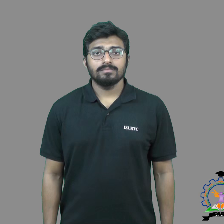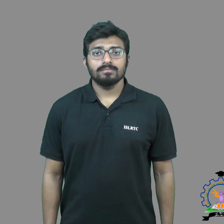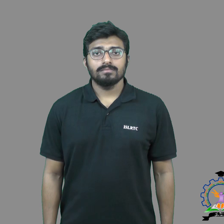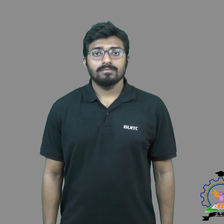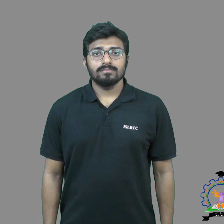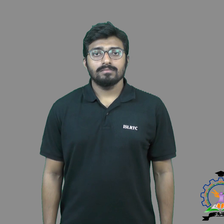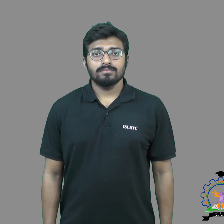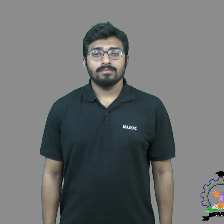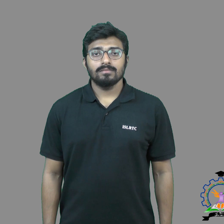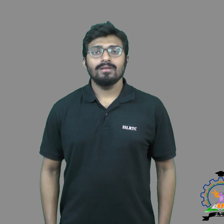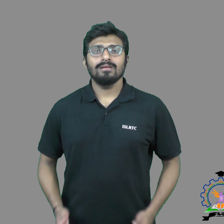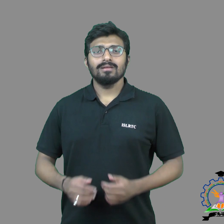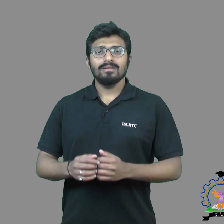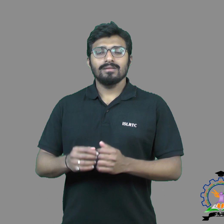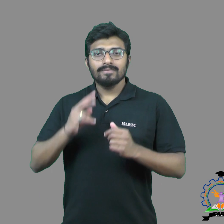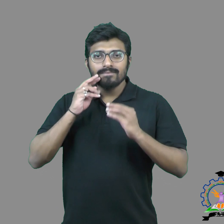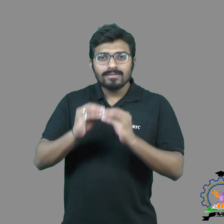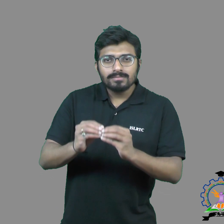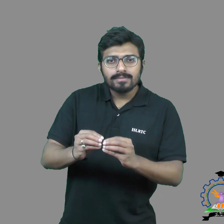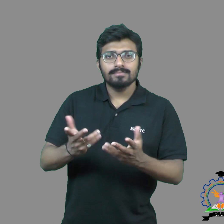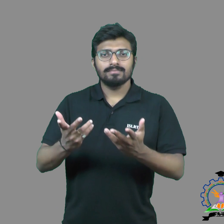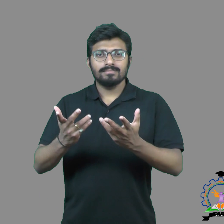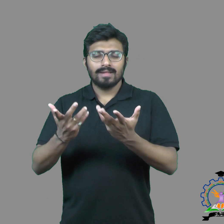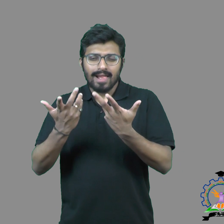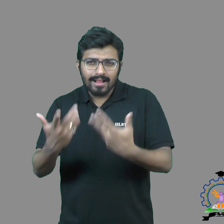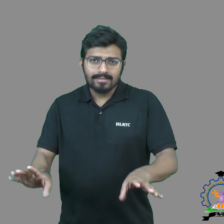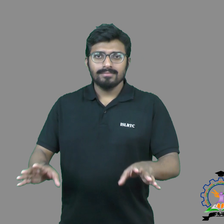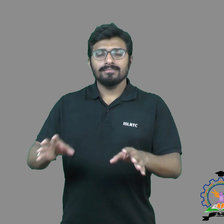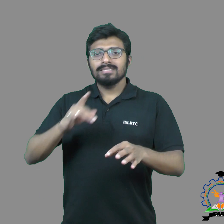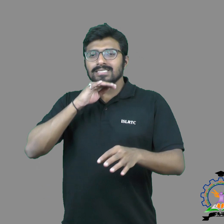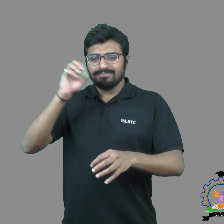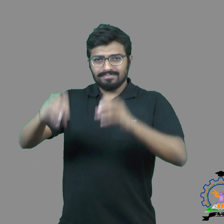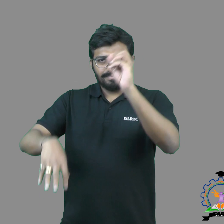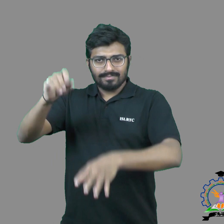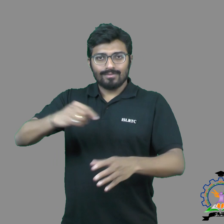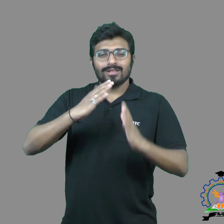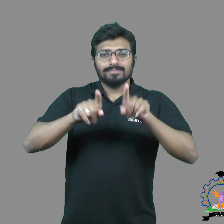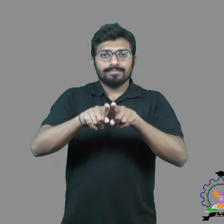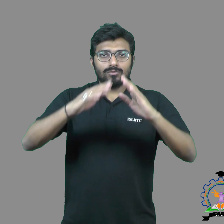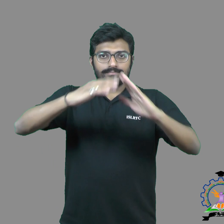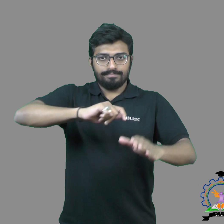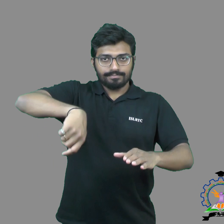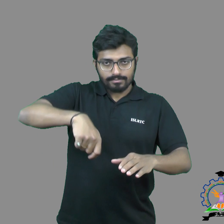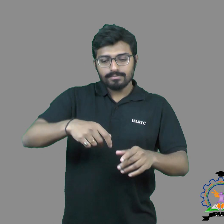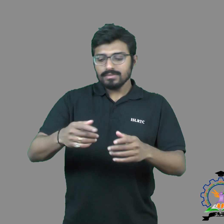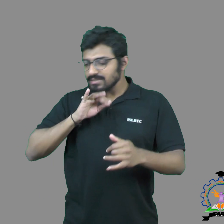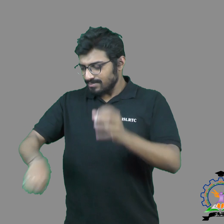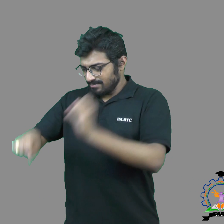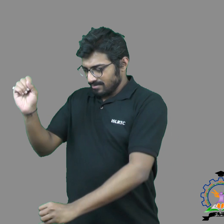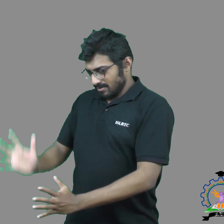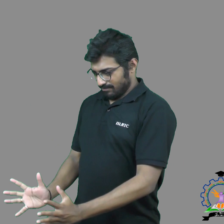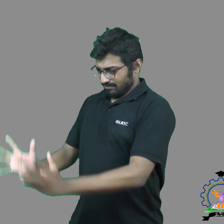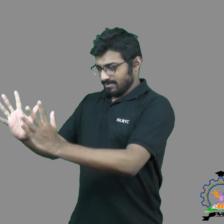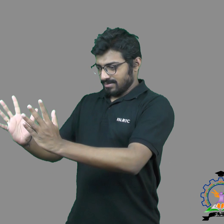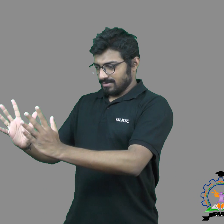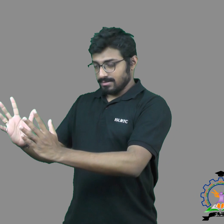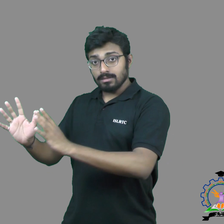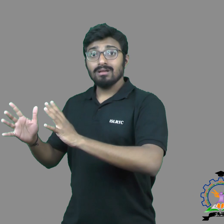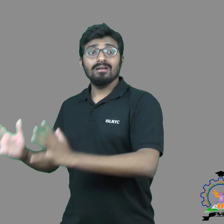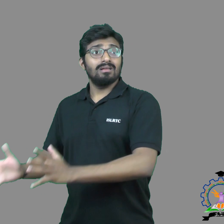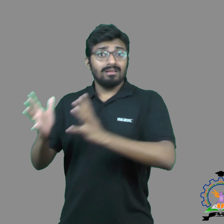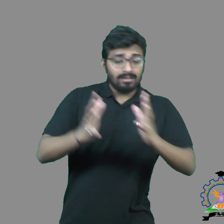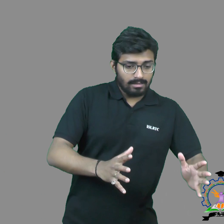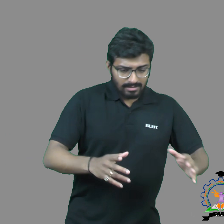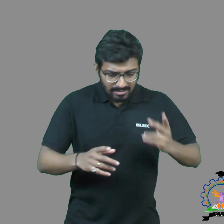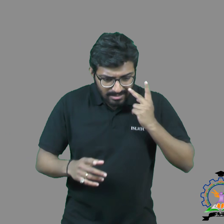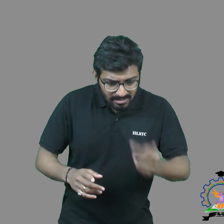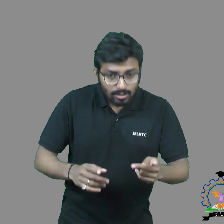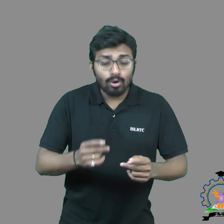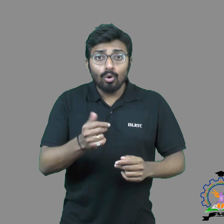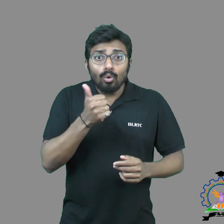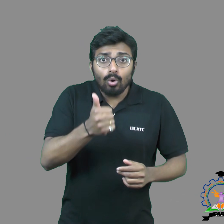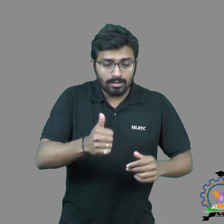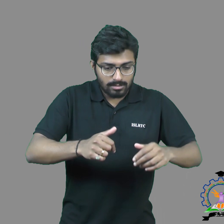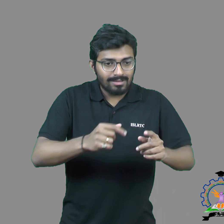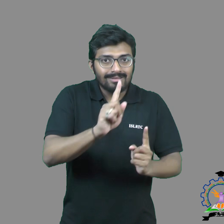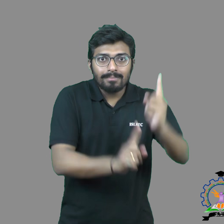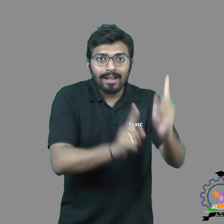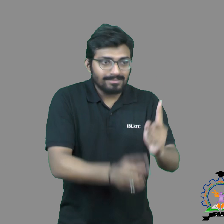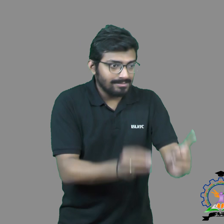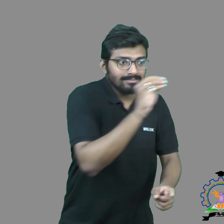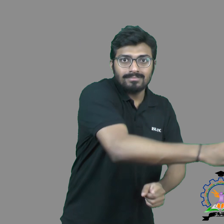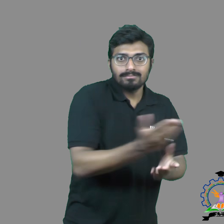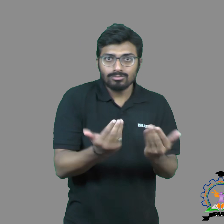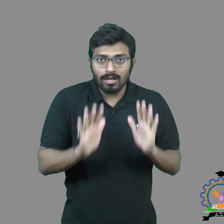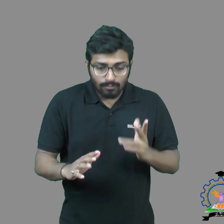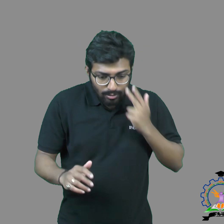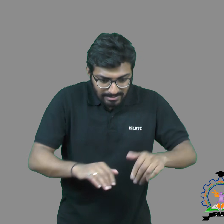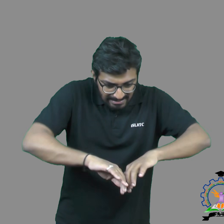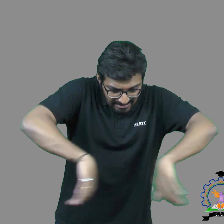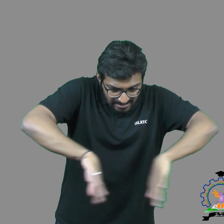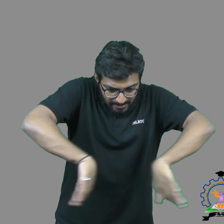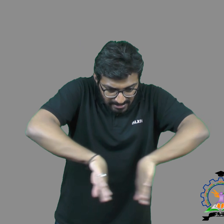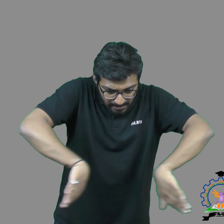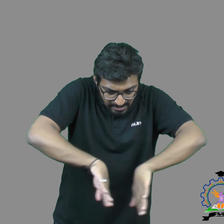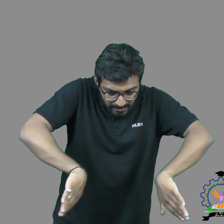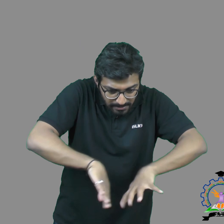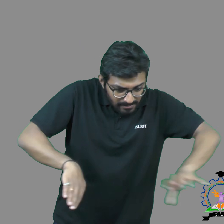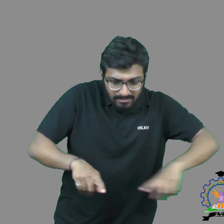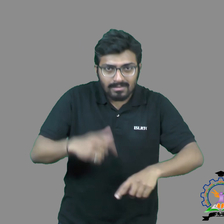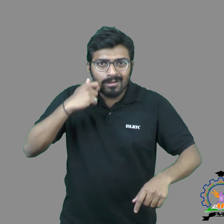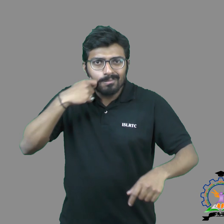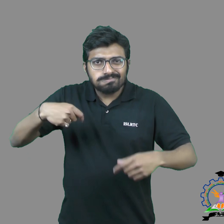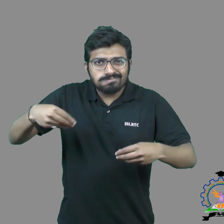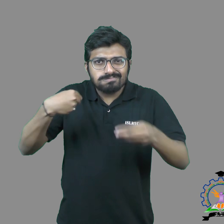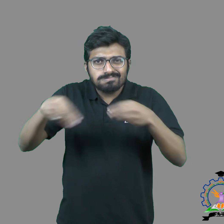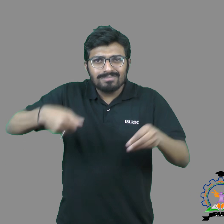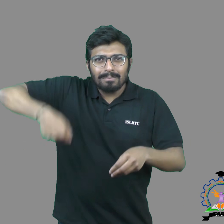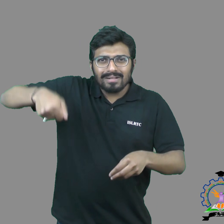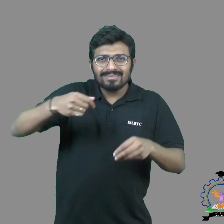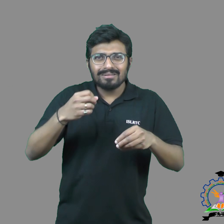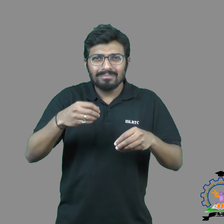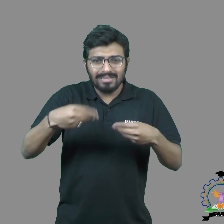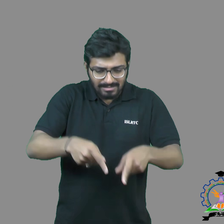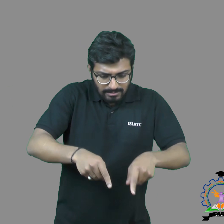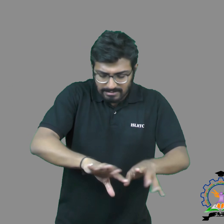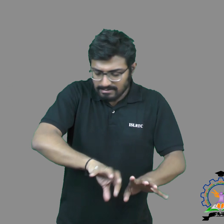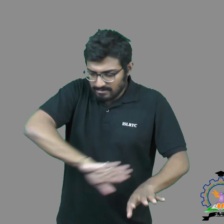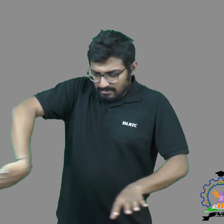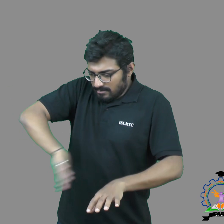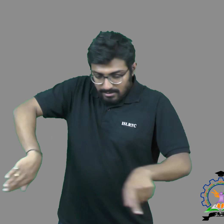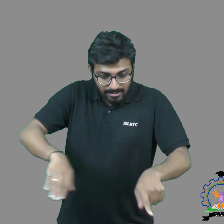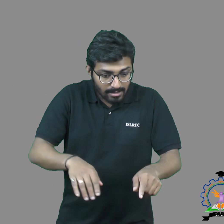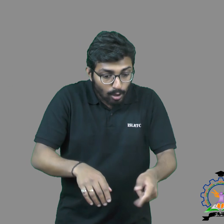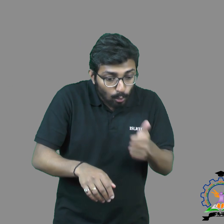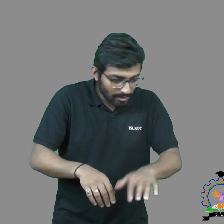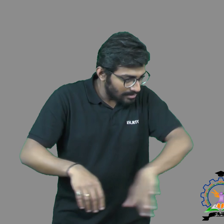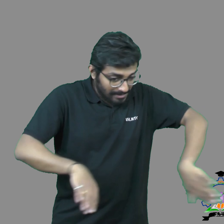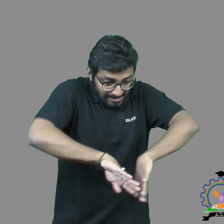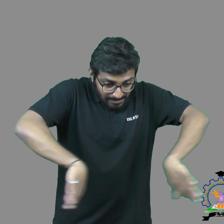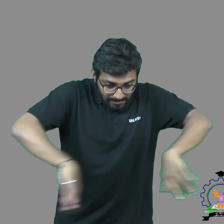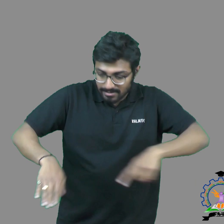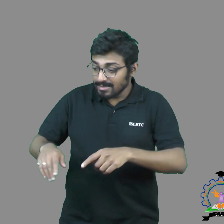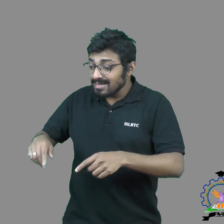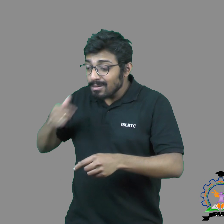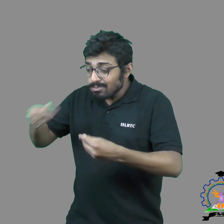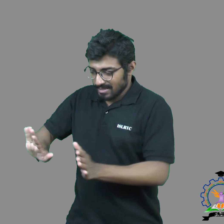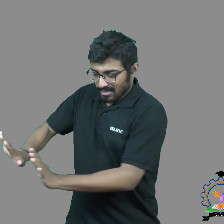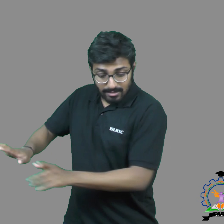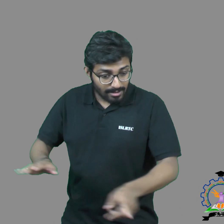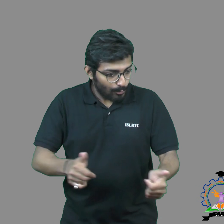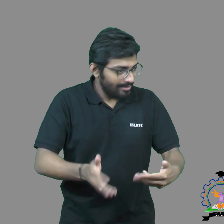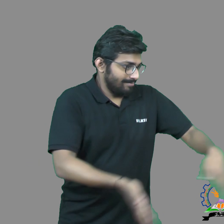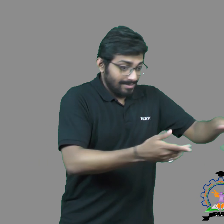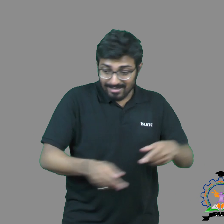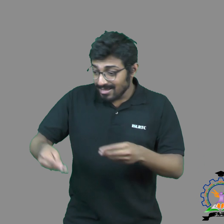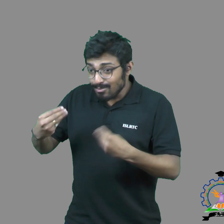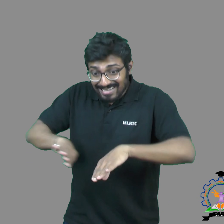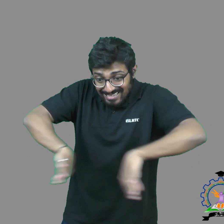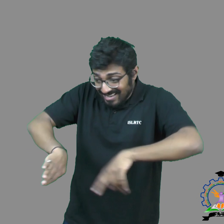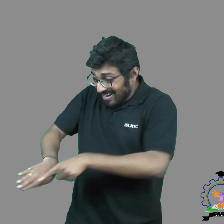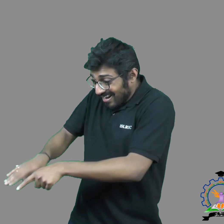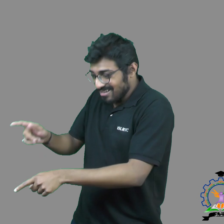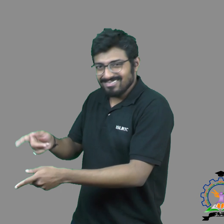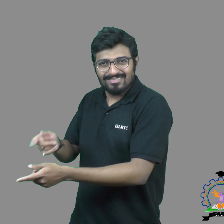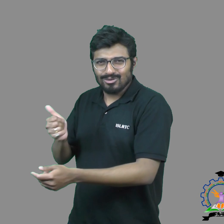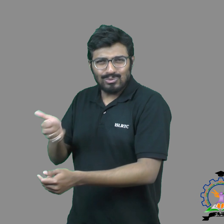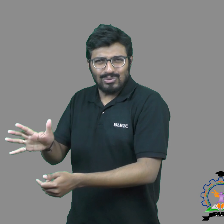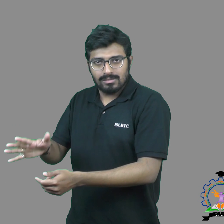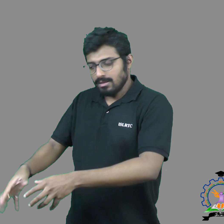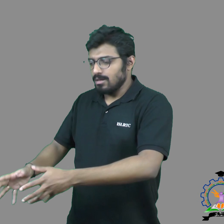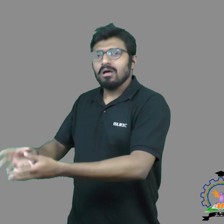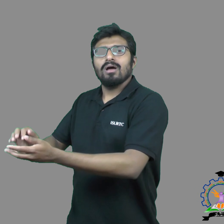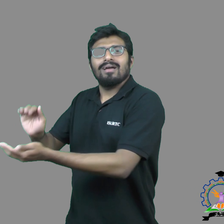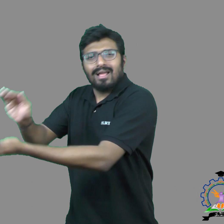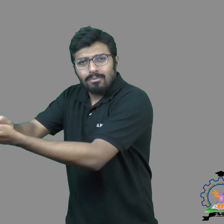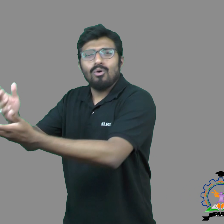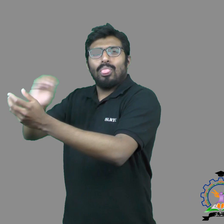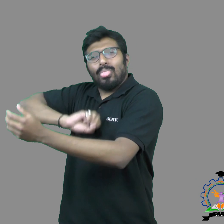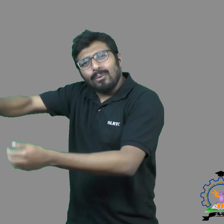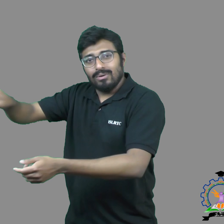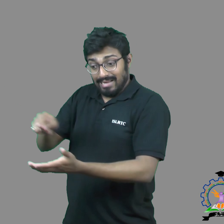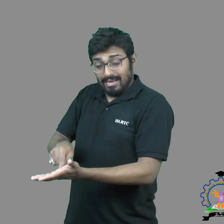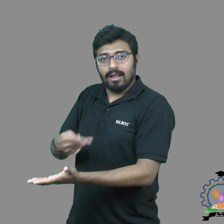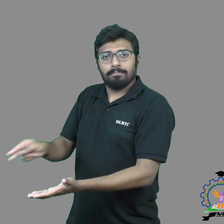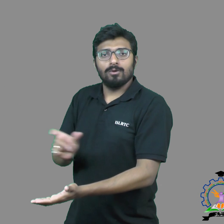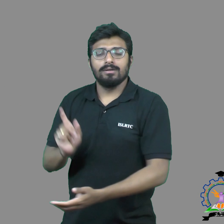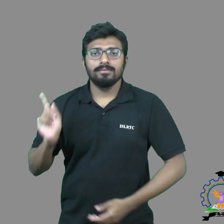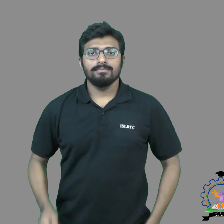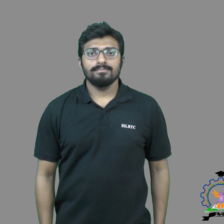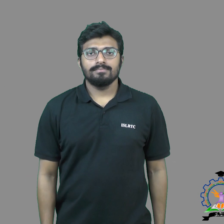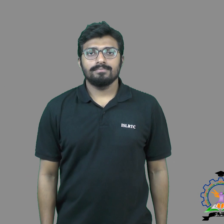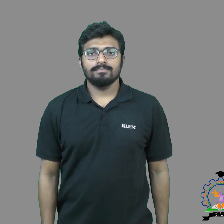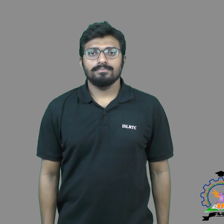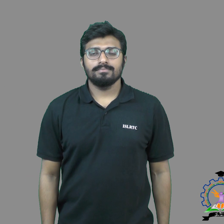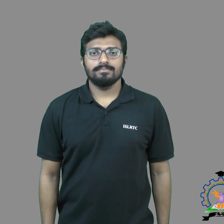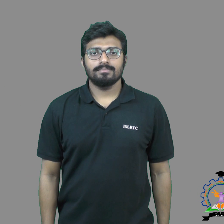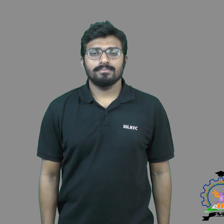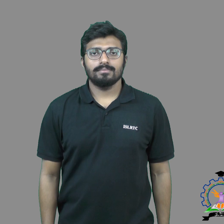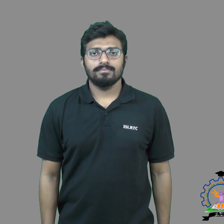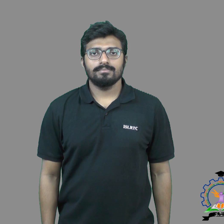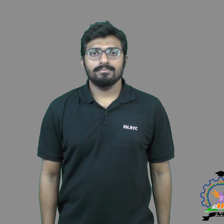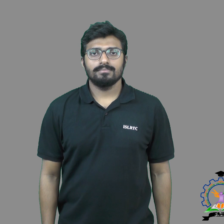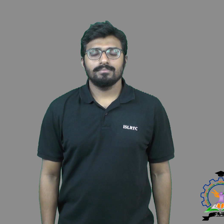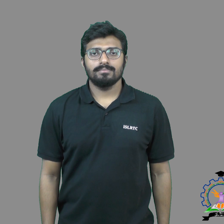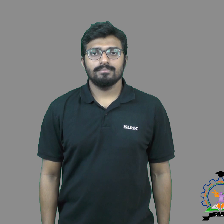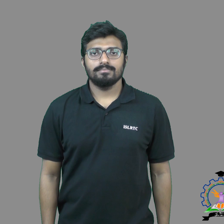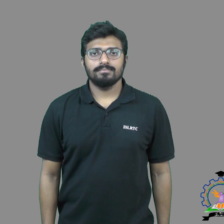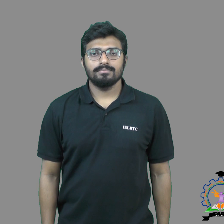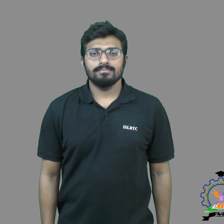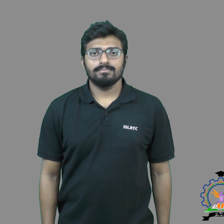Residual Waste